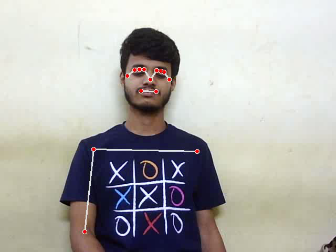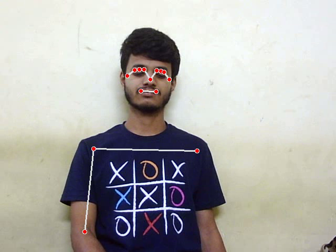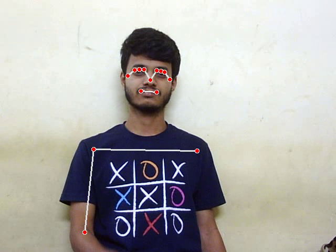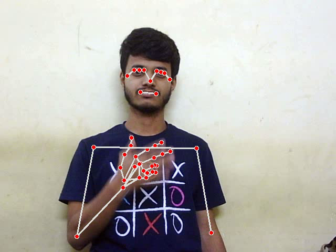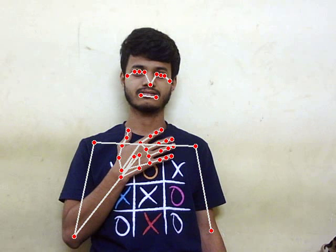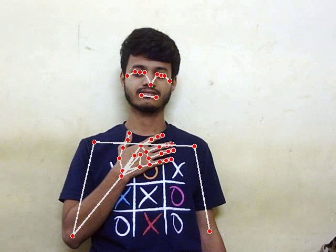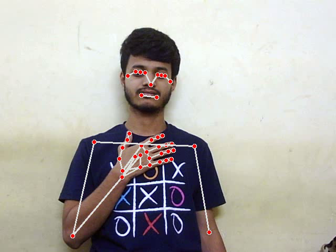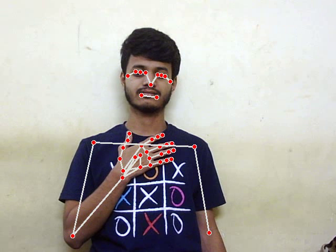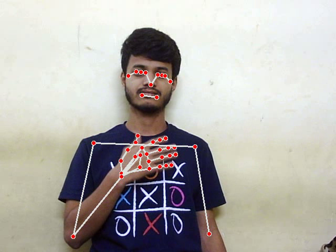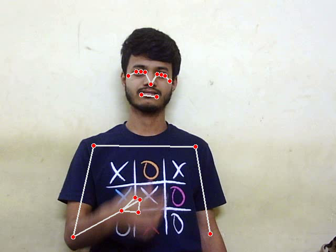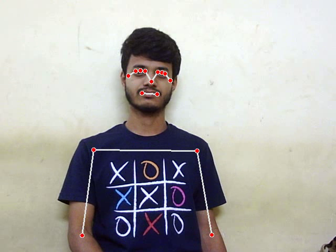my